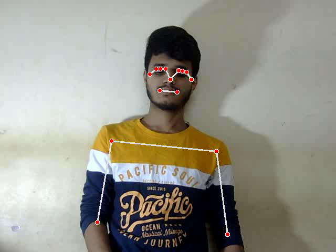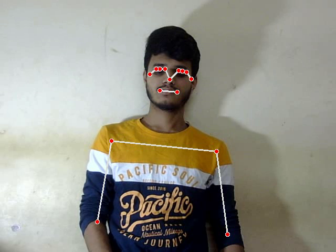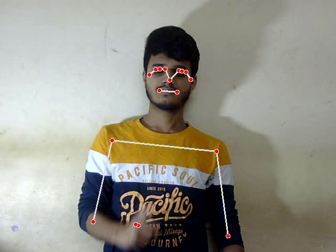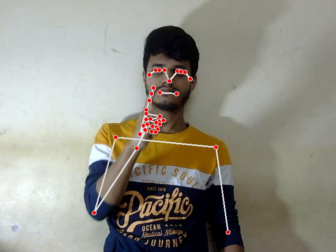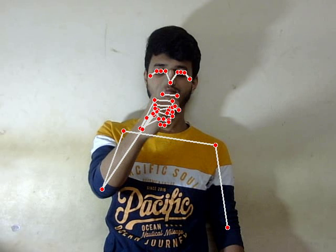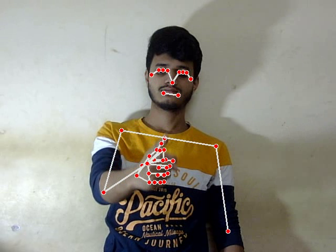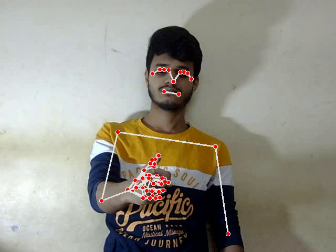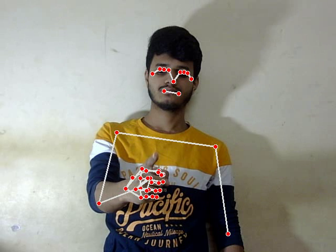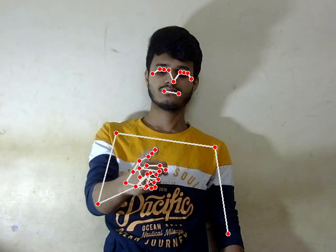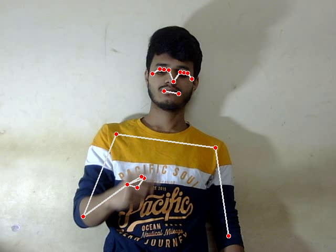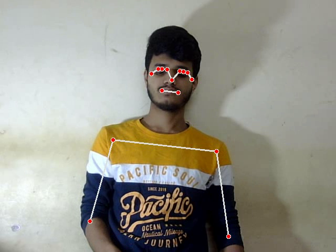you